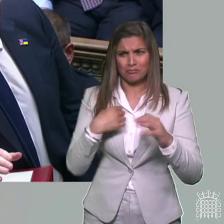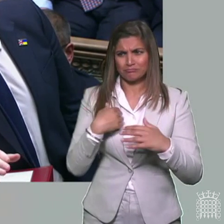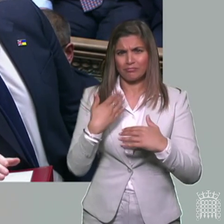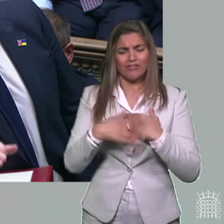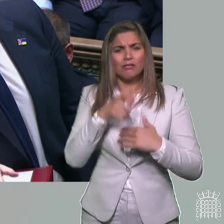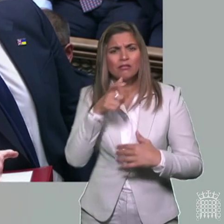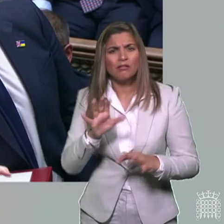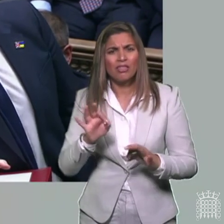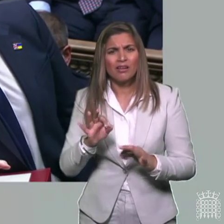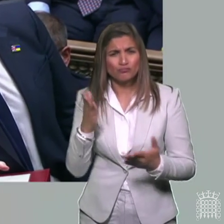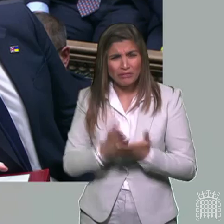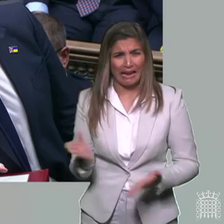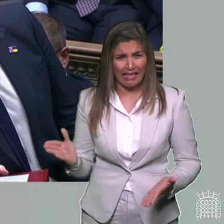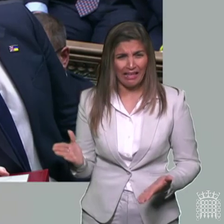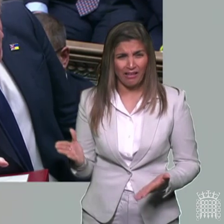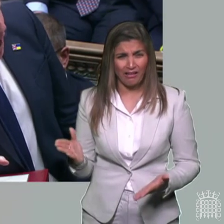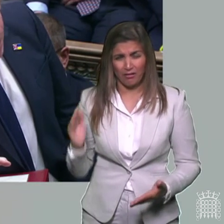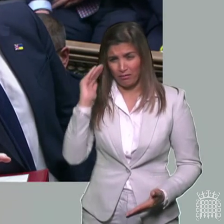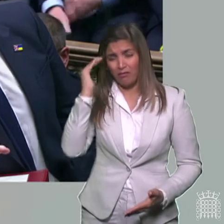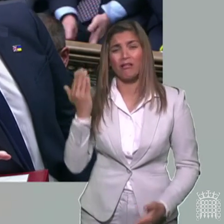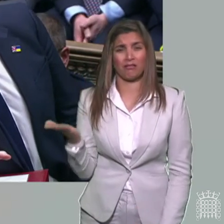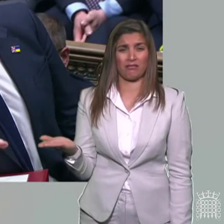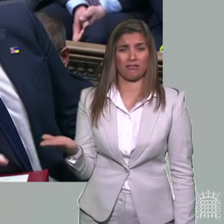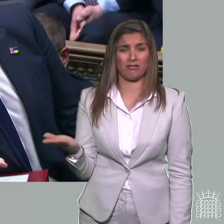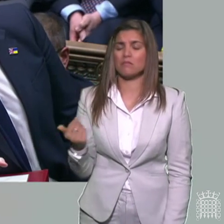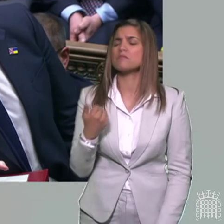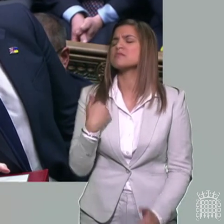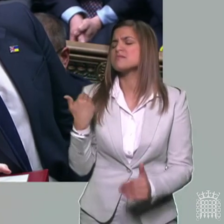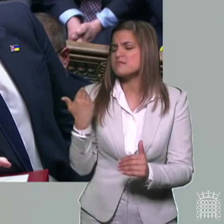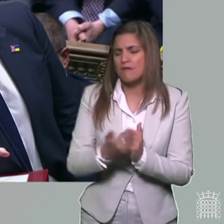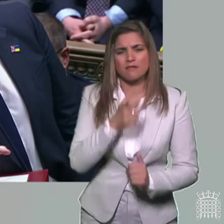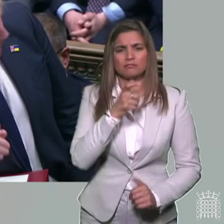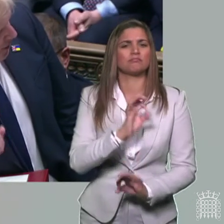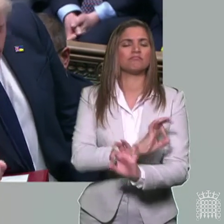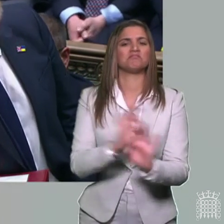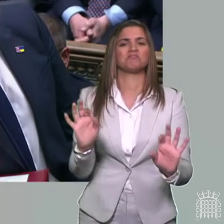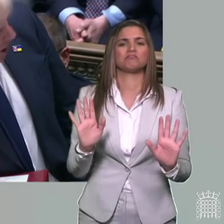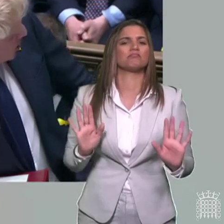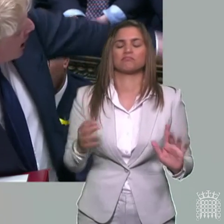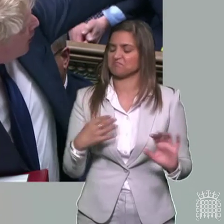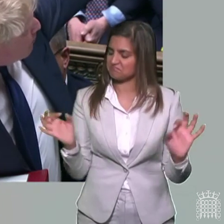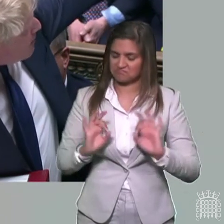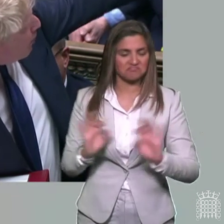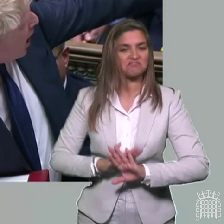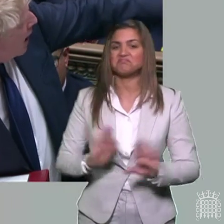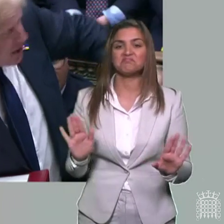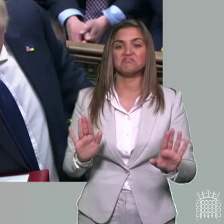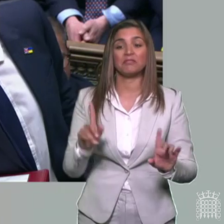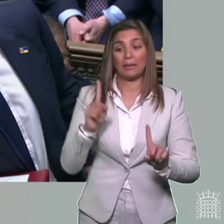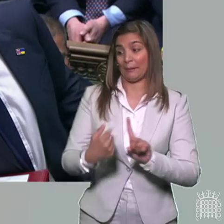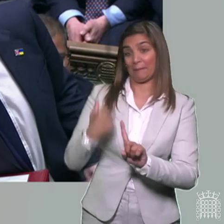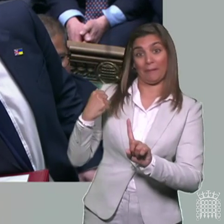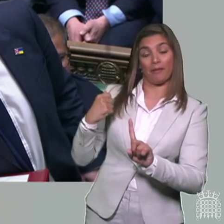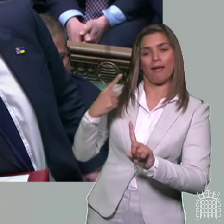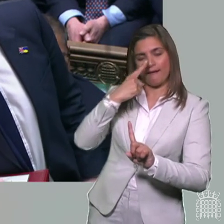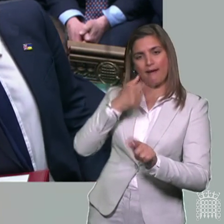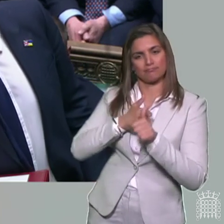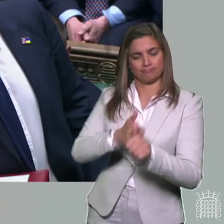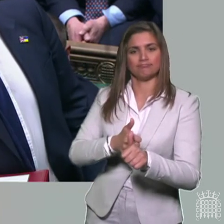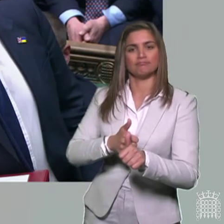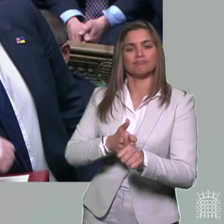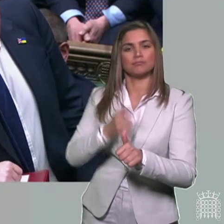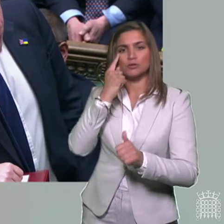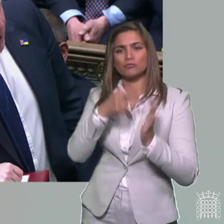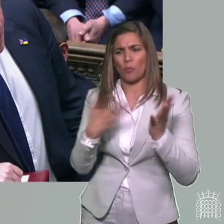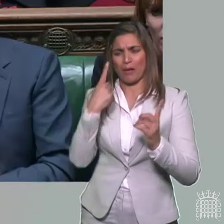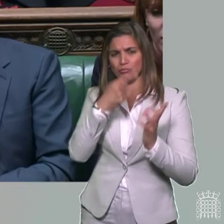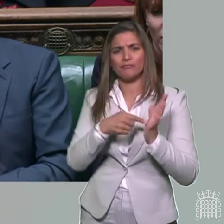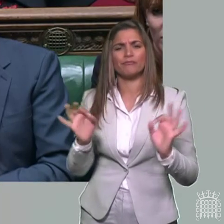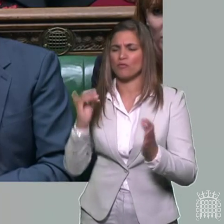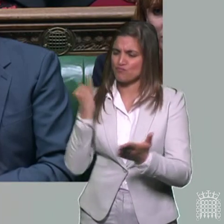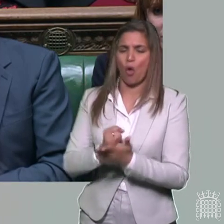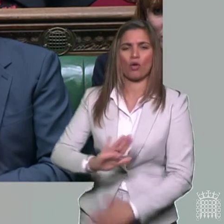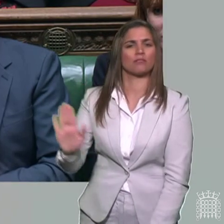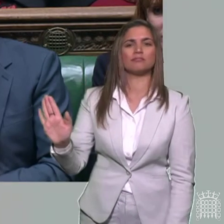He must be out of his tiny mind. I said no such thing, and there are people behind me who will testify to that.